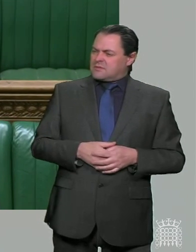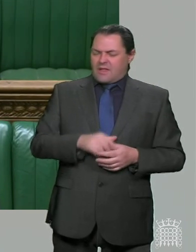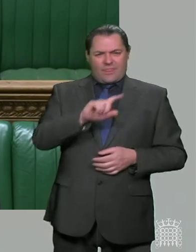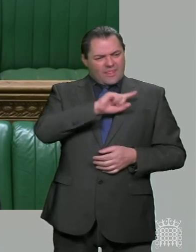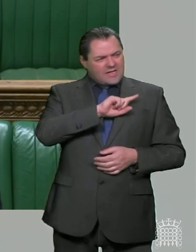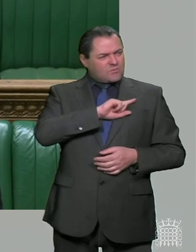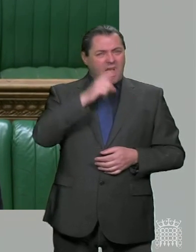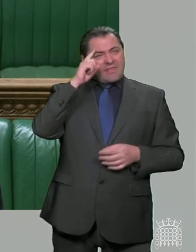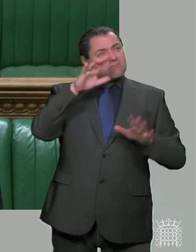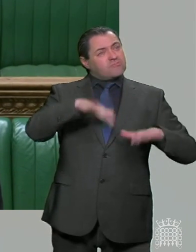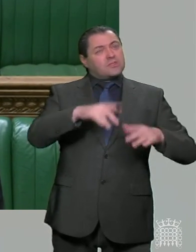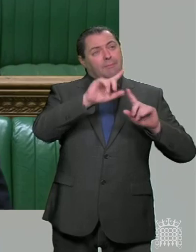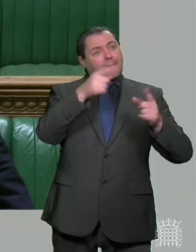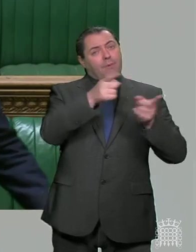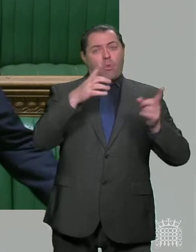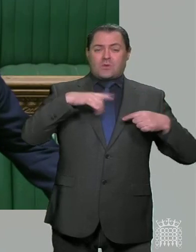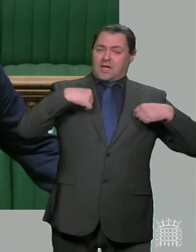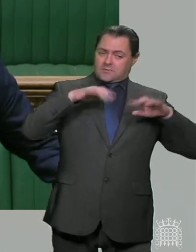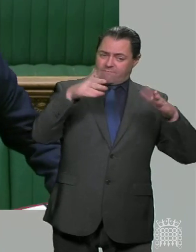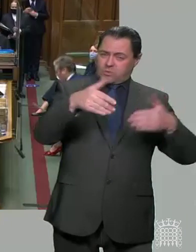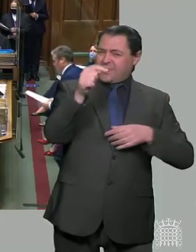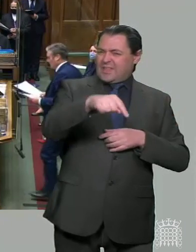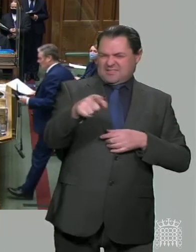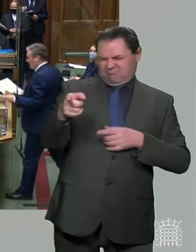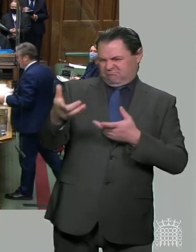That is what I think the people of this country want us to focus on.